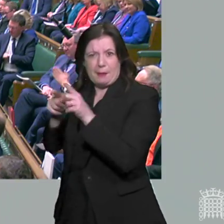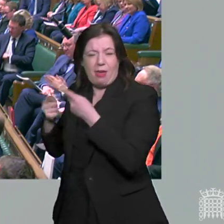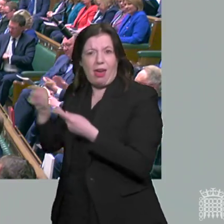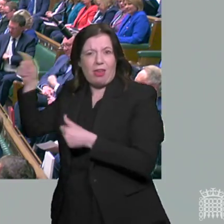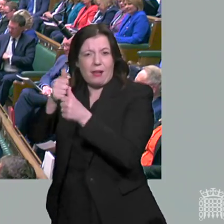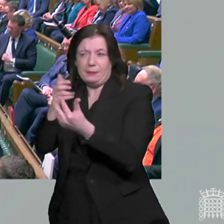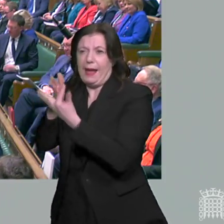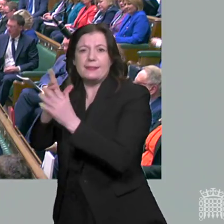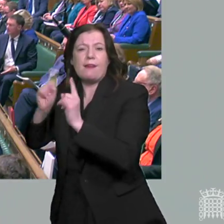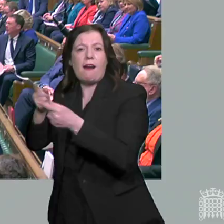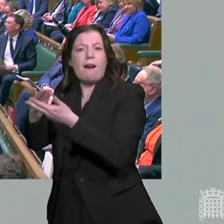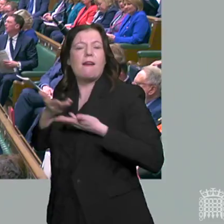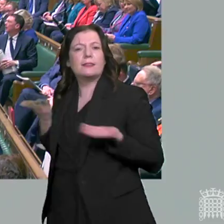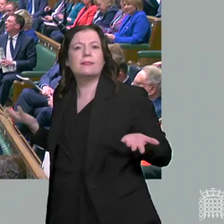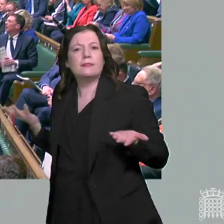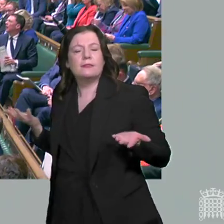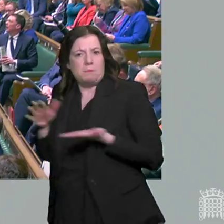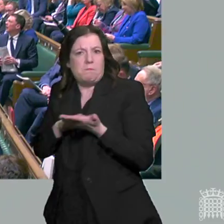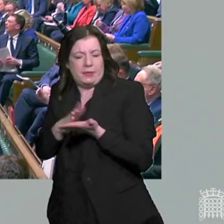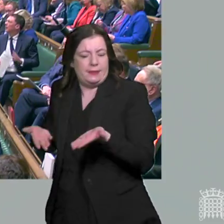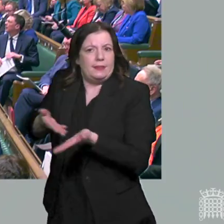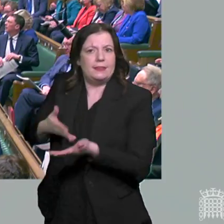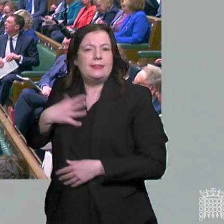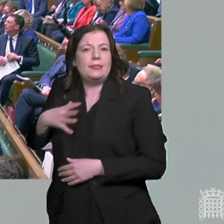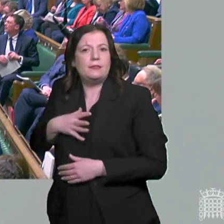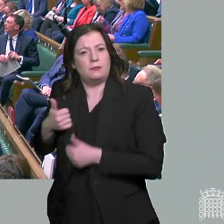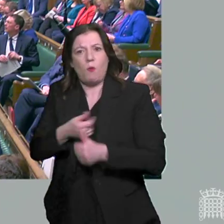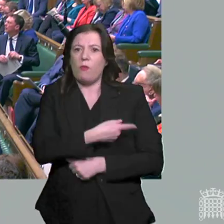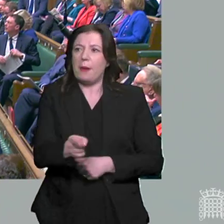I thank my honourable Friend for raising his concerns about British Gas.